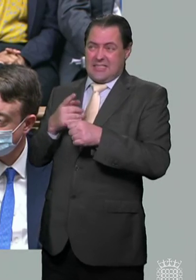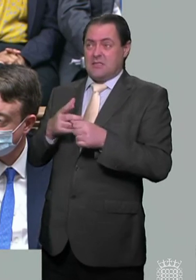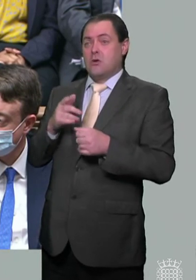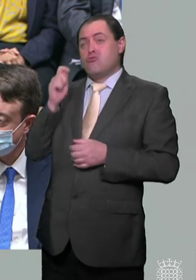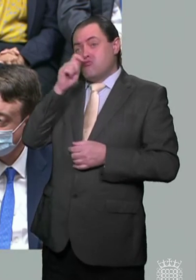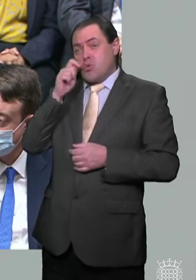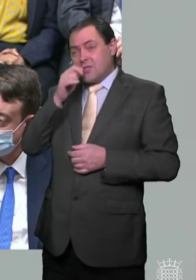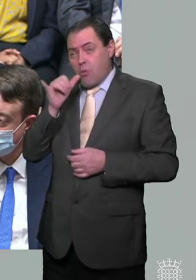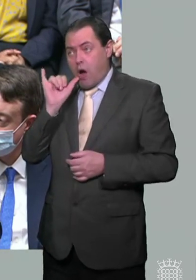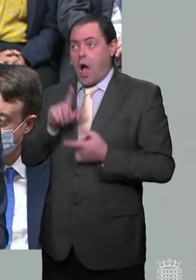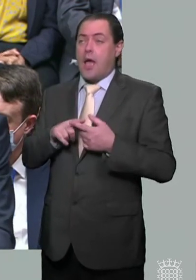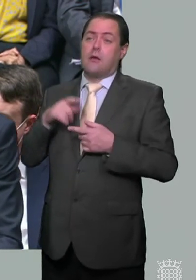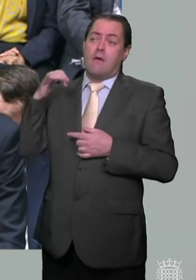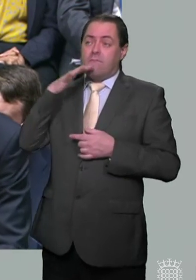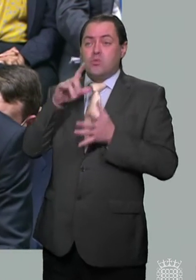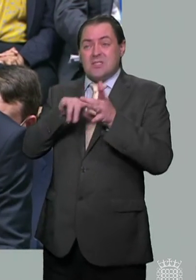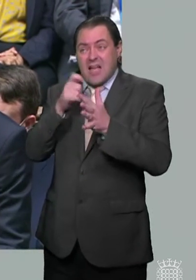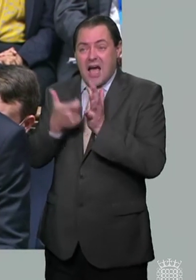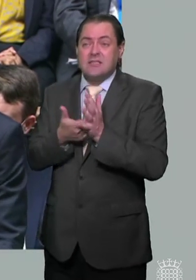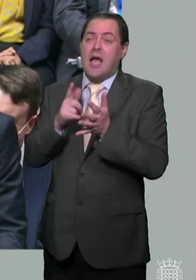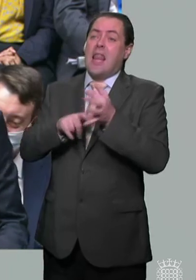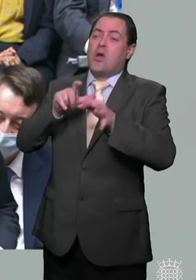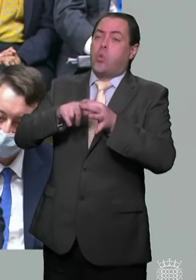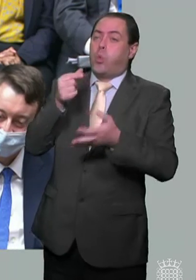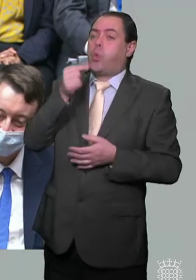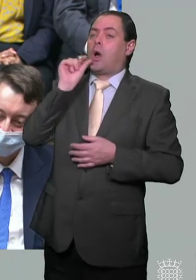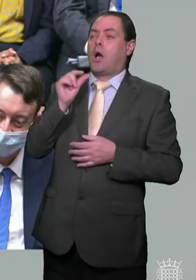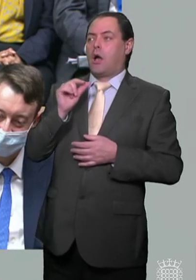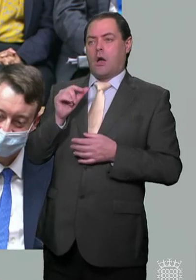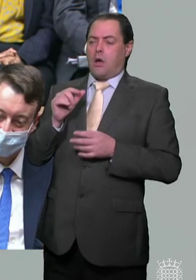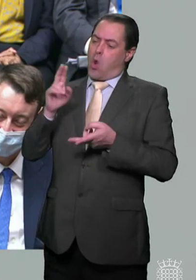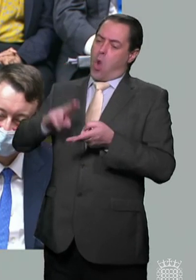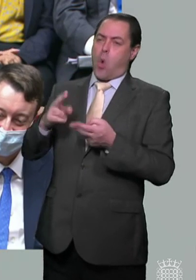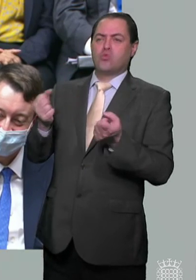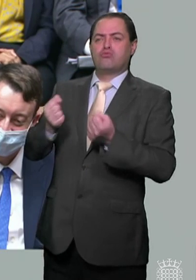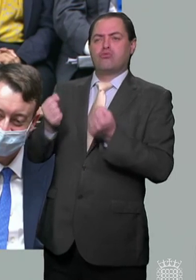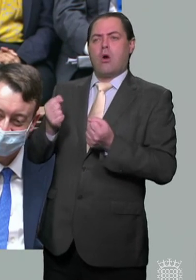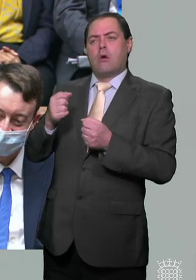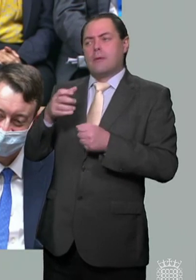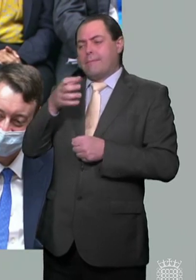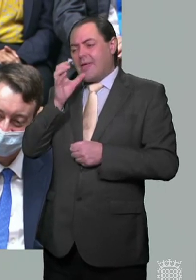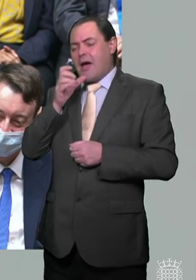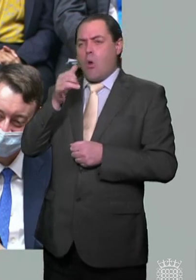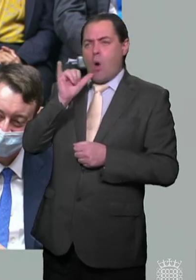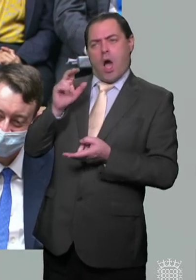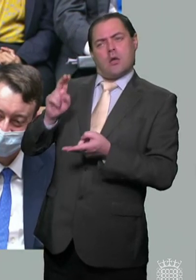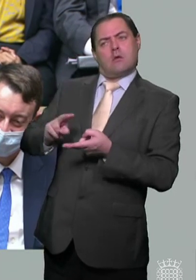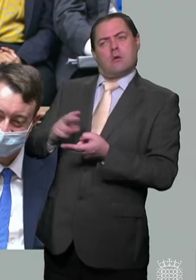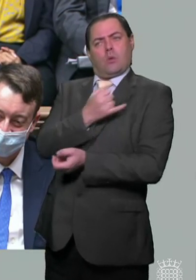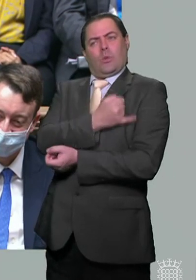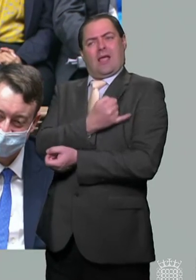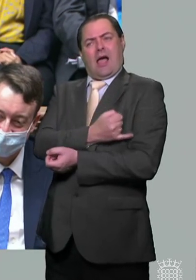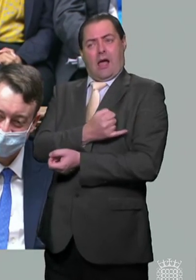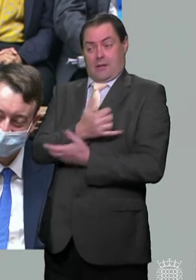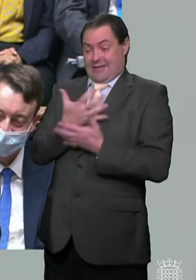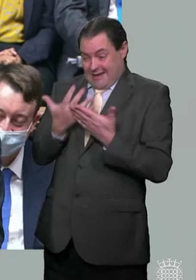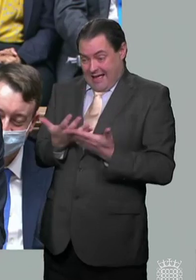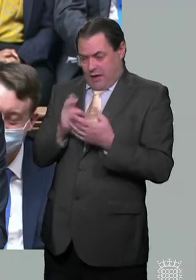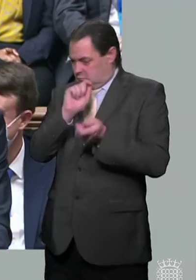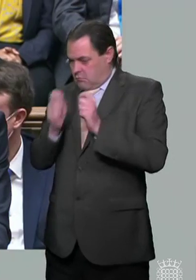Rosé, fruit ciders, liqueurs, lower strength beers and wines—today’s changes mean that they will pay less.